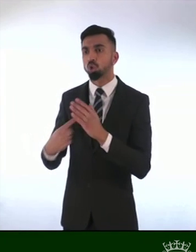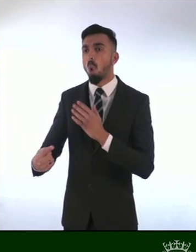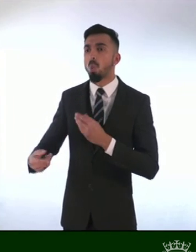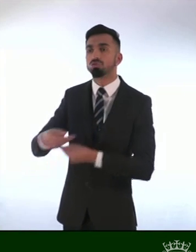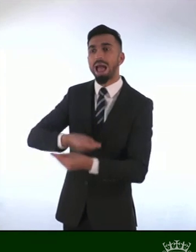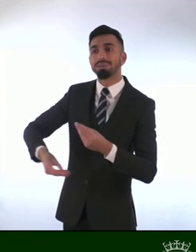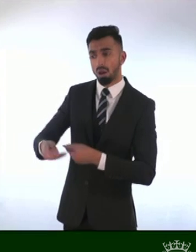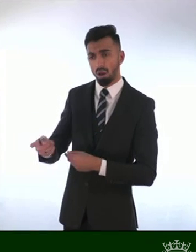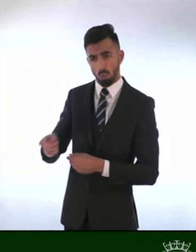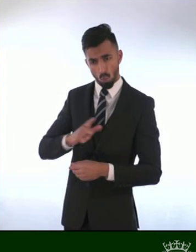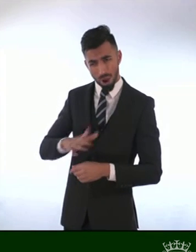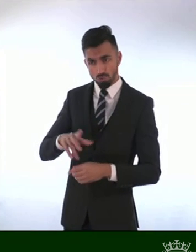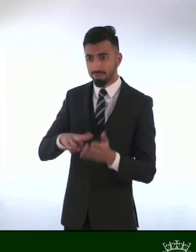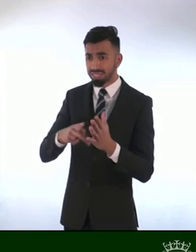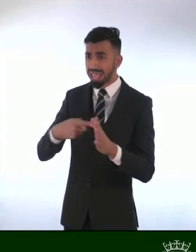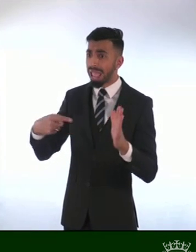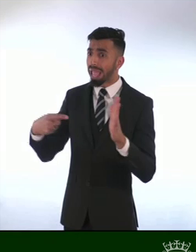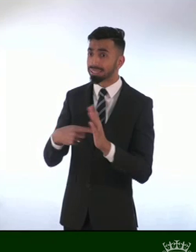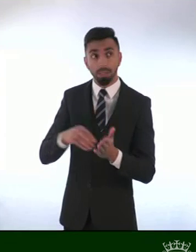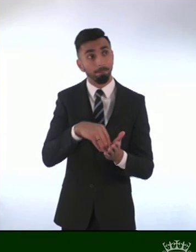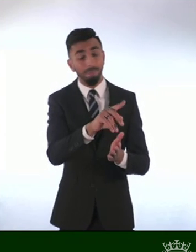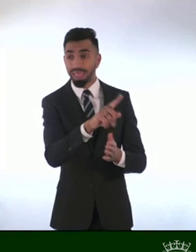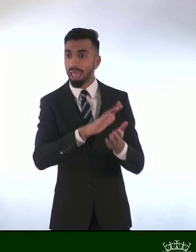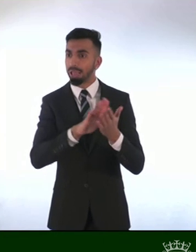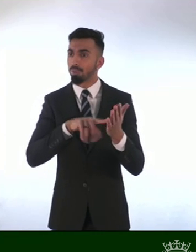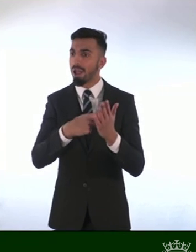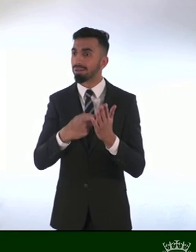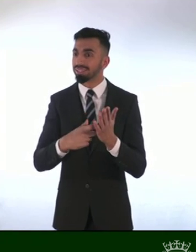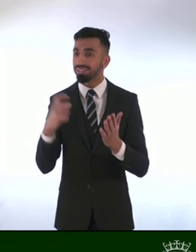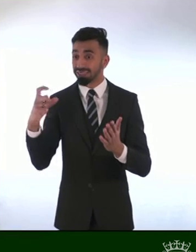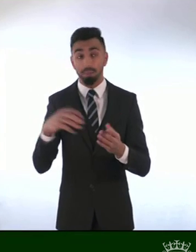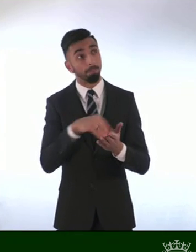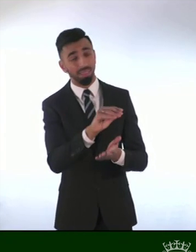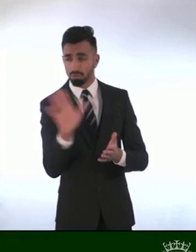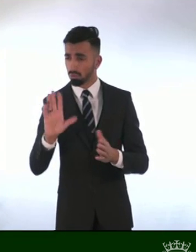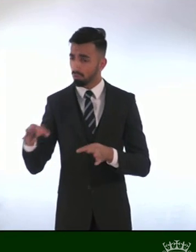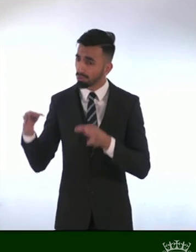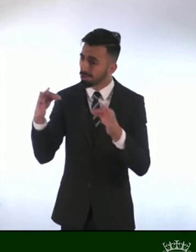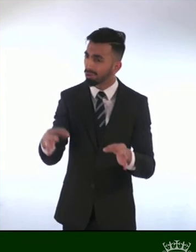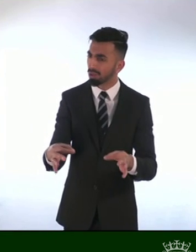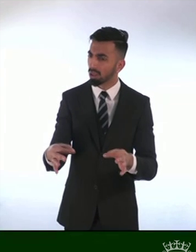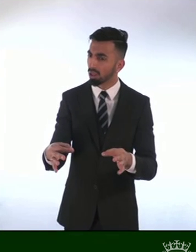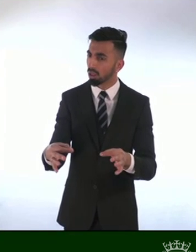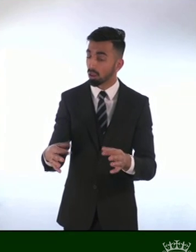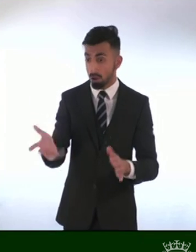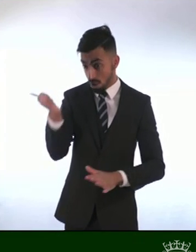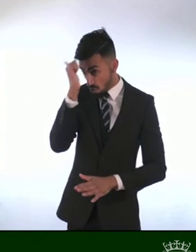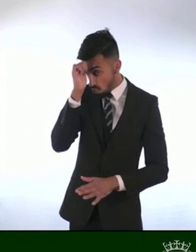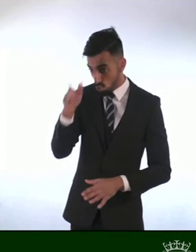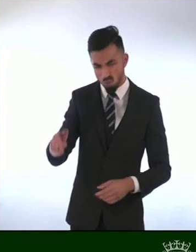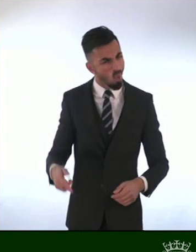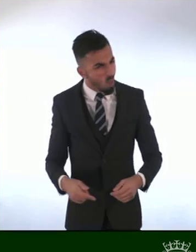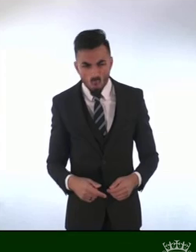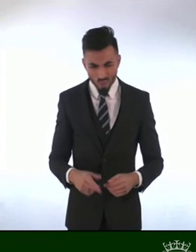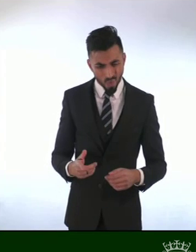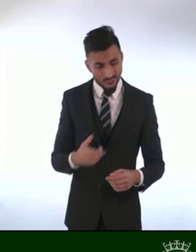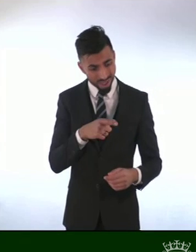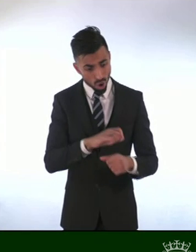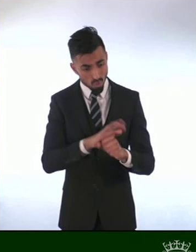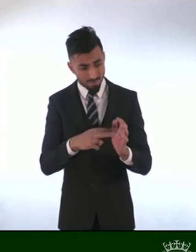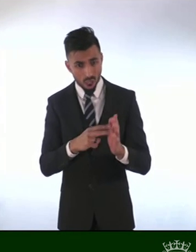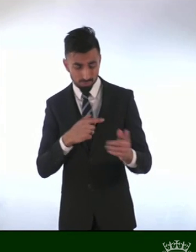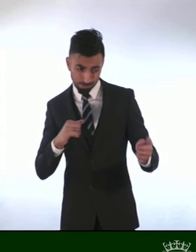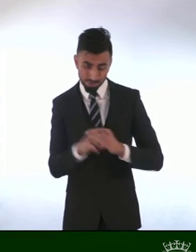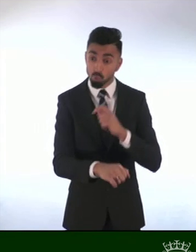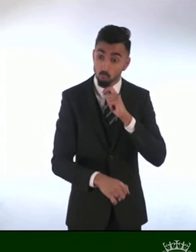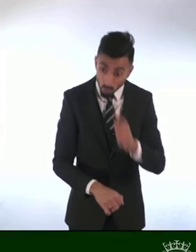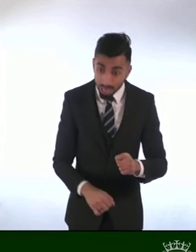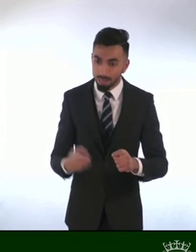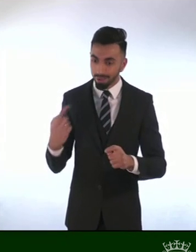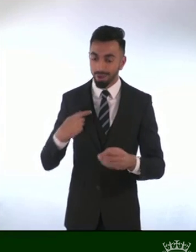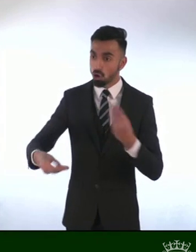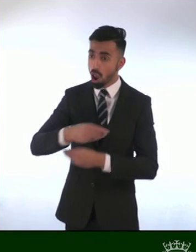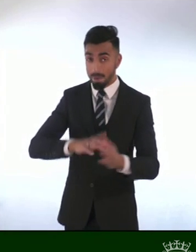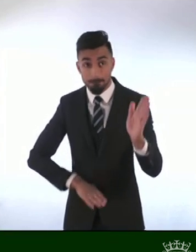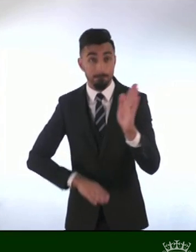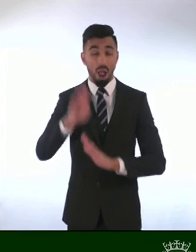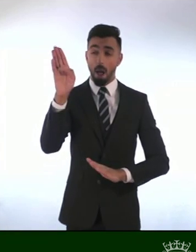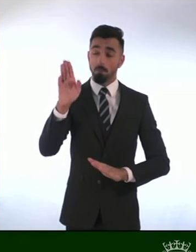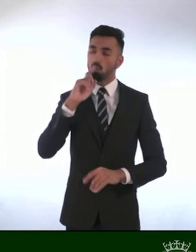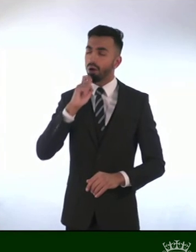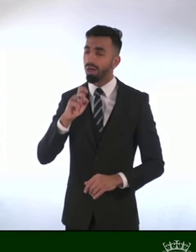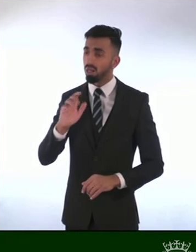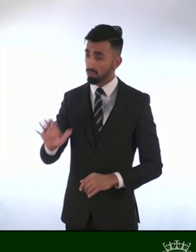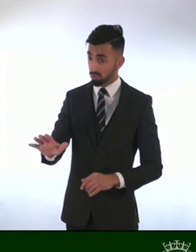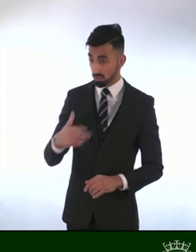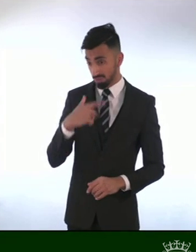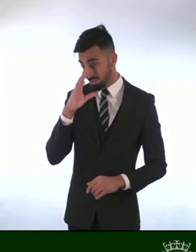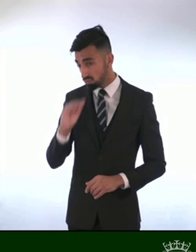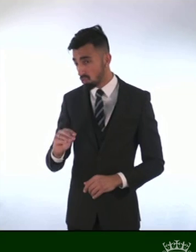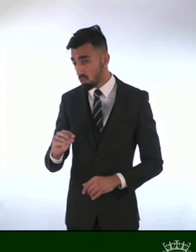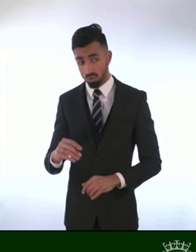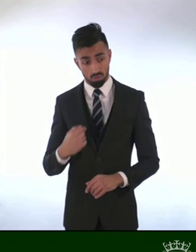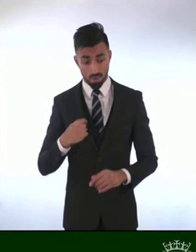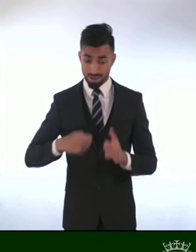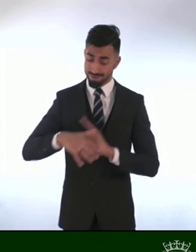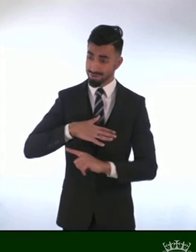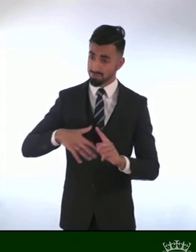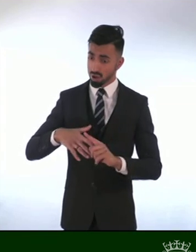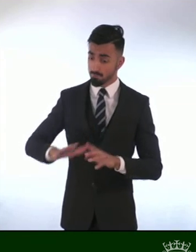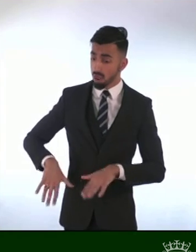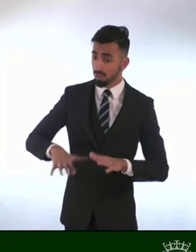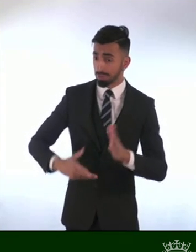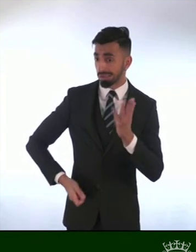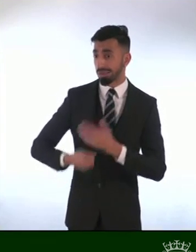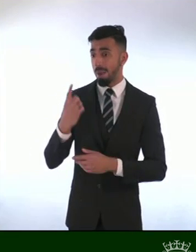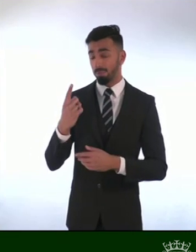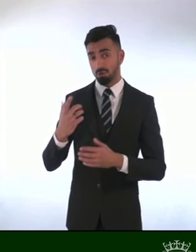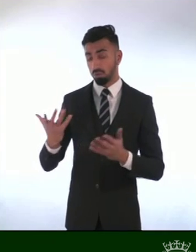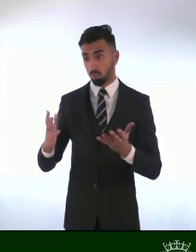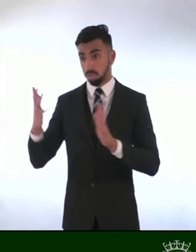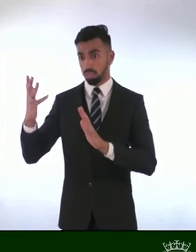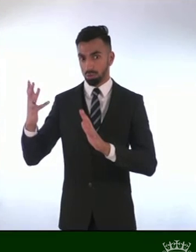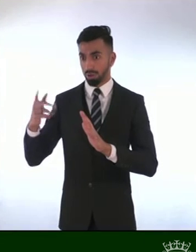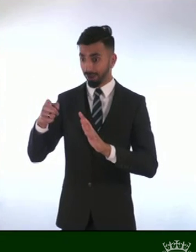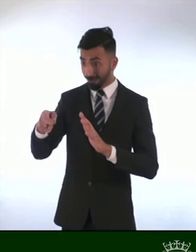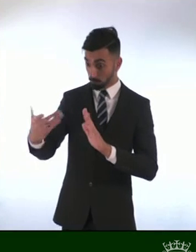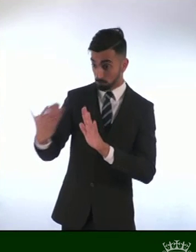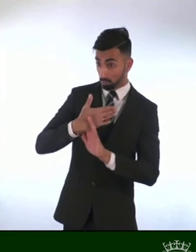I know he hopes, and we all hope, that the whole of the country will bounce back quickly after this, but I say to him that after the floods and the poverty that we have historically suffered in the Rhondda, communities like mine will find it phenomenally difficult to bounce back if he does not take that kind of action now.